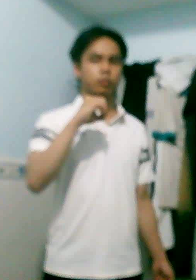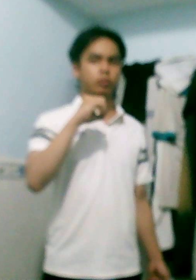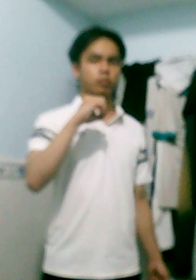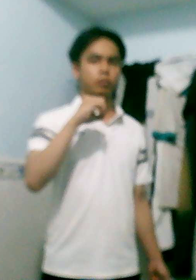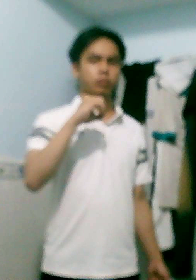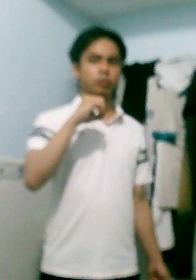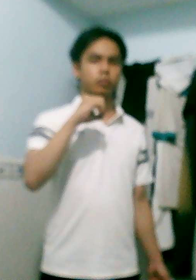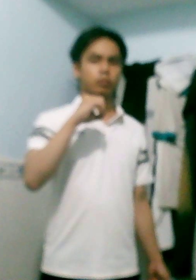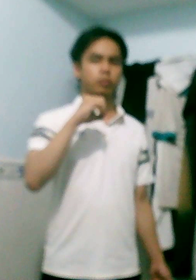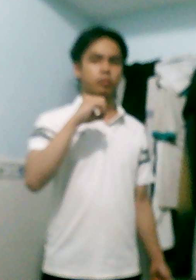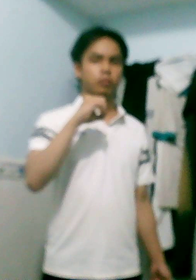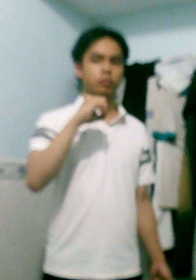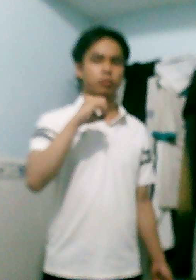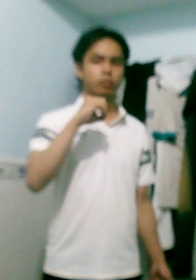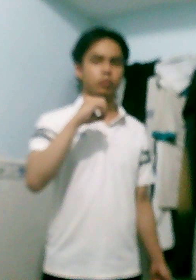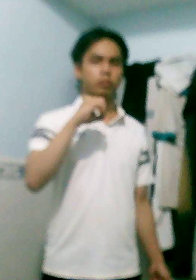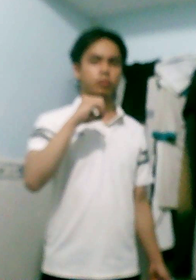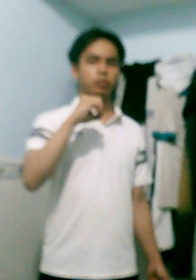o